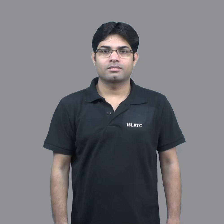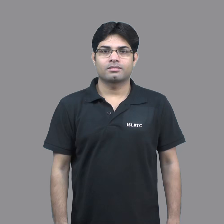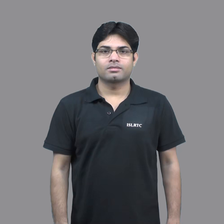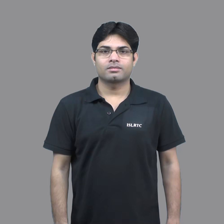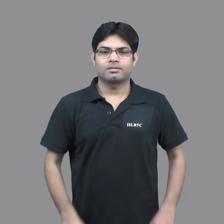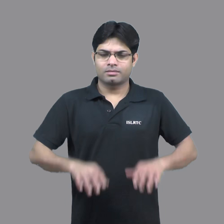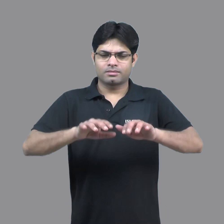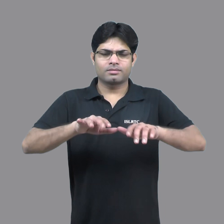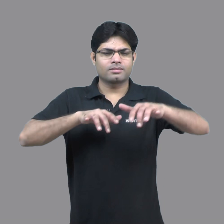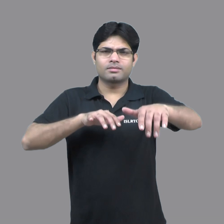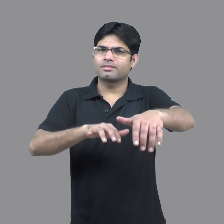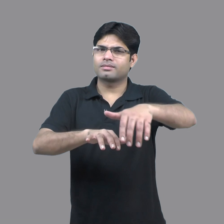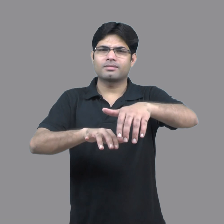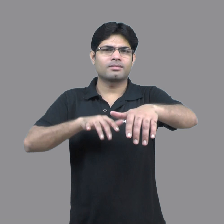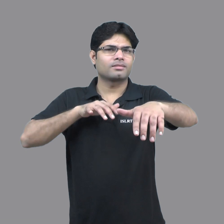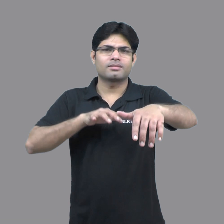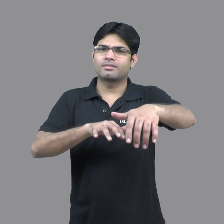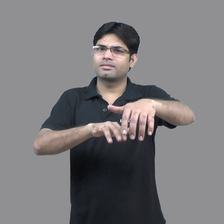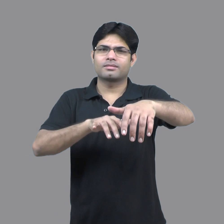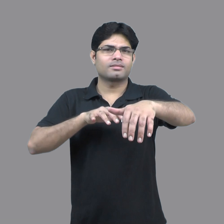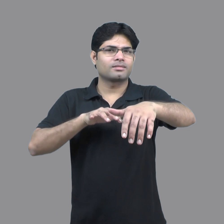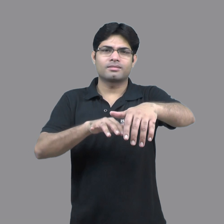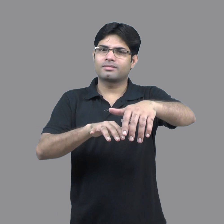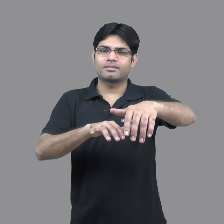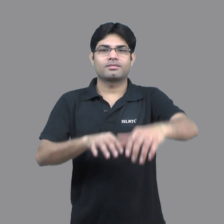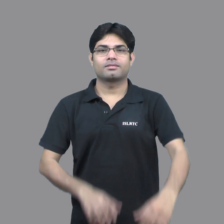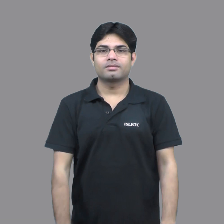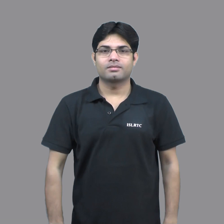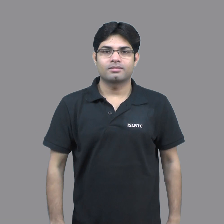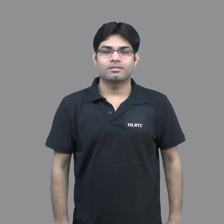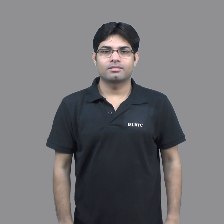Harmonium